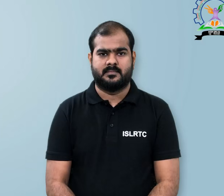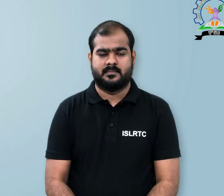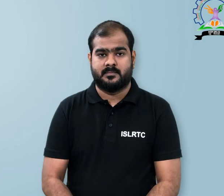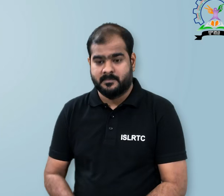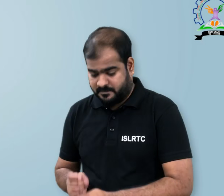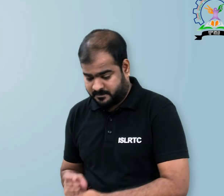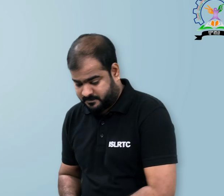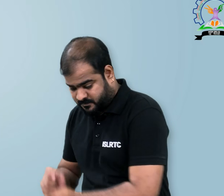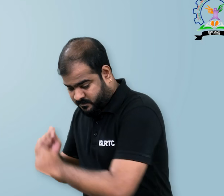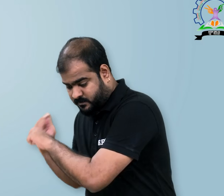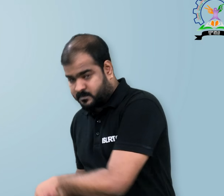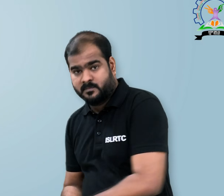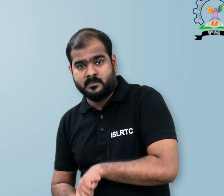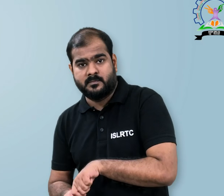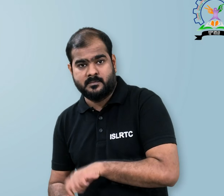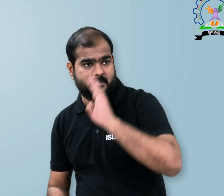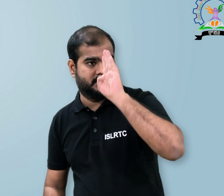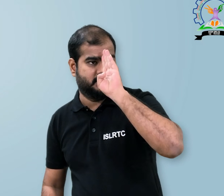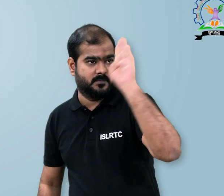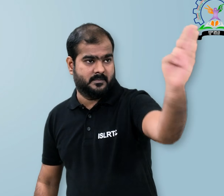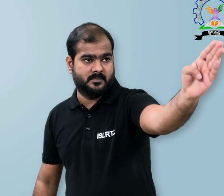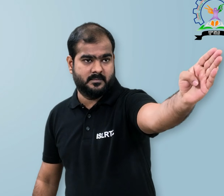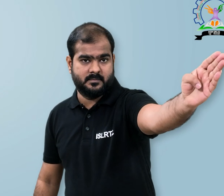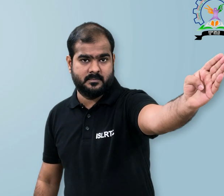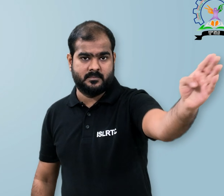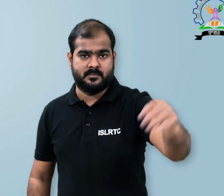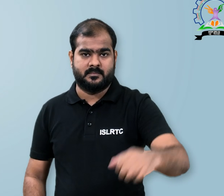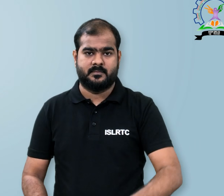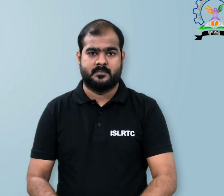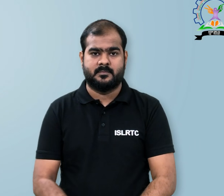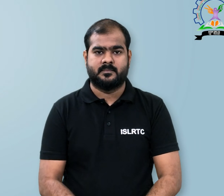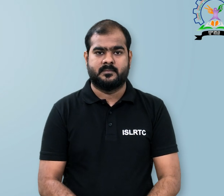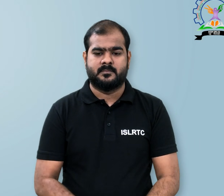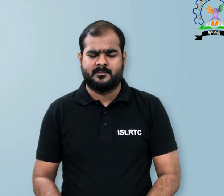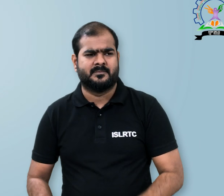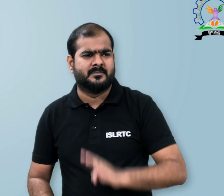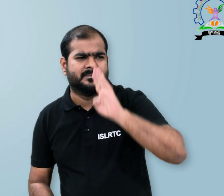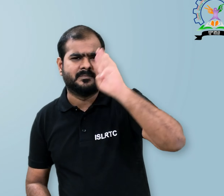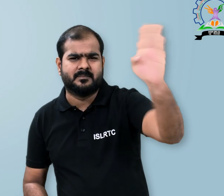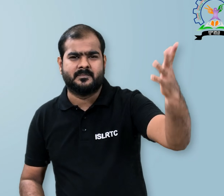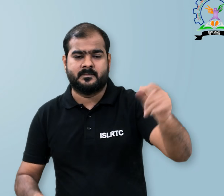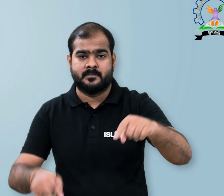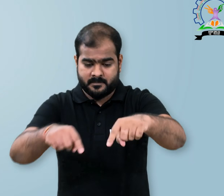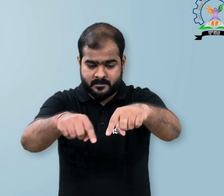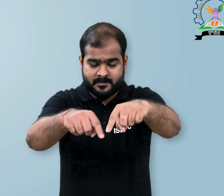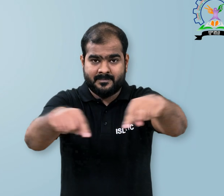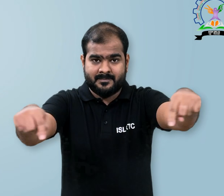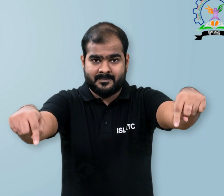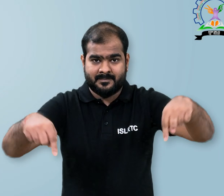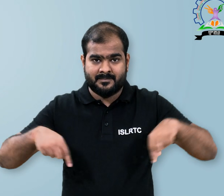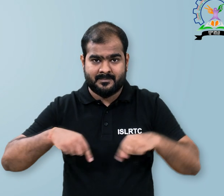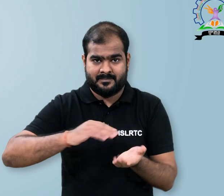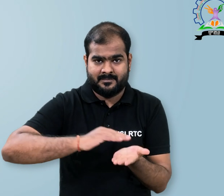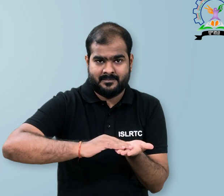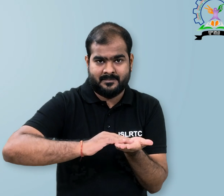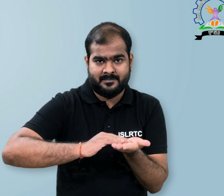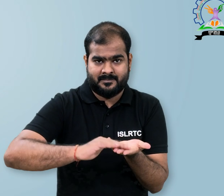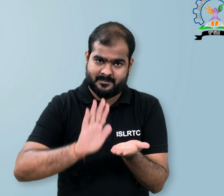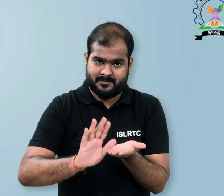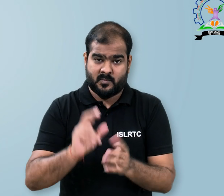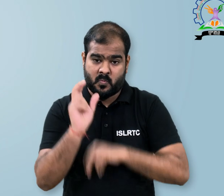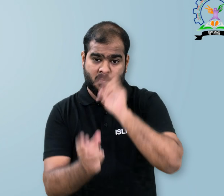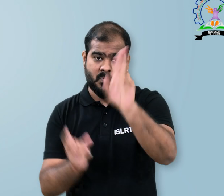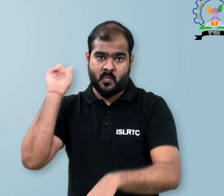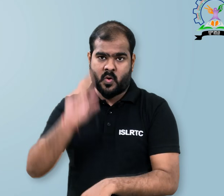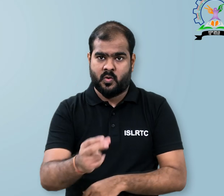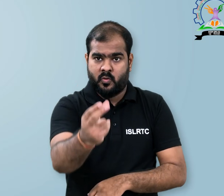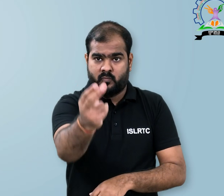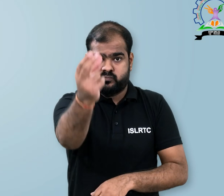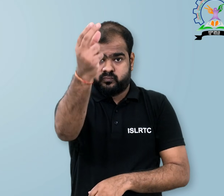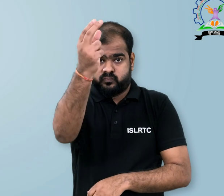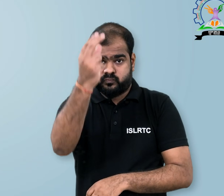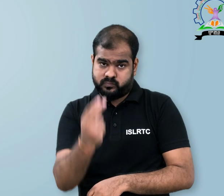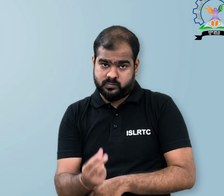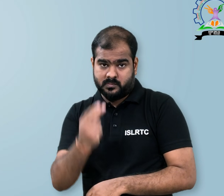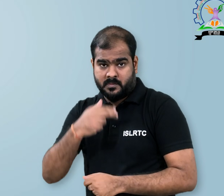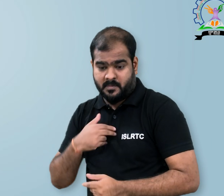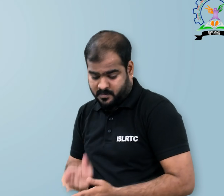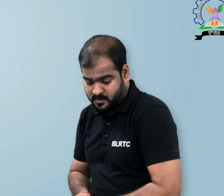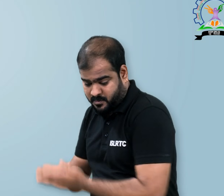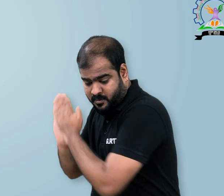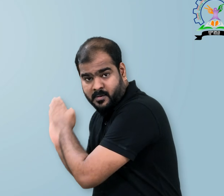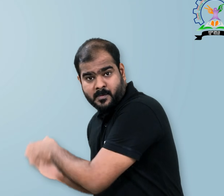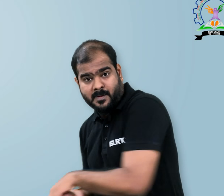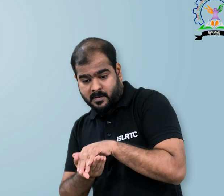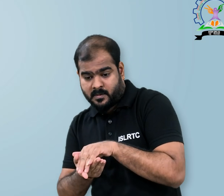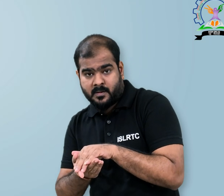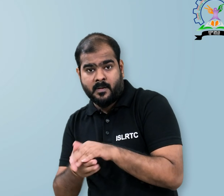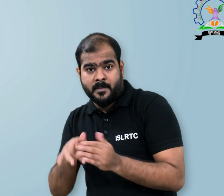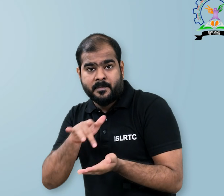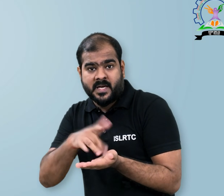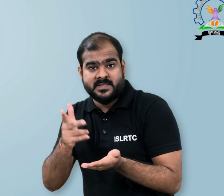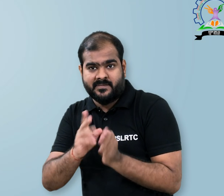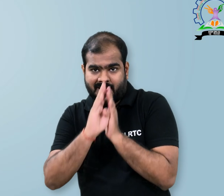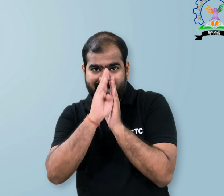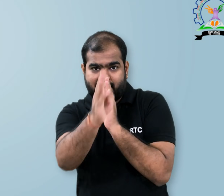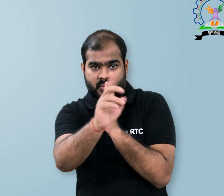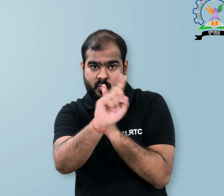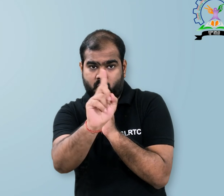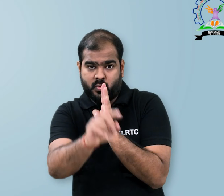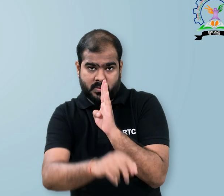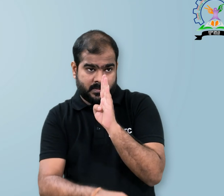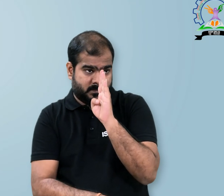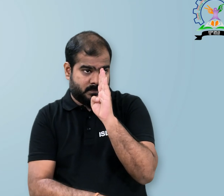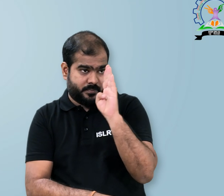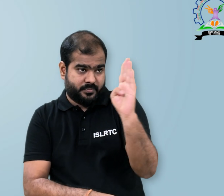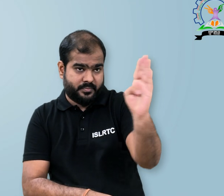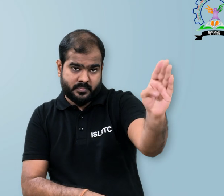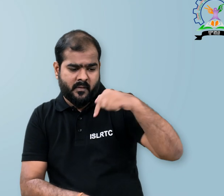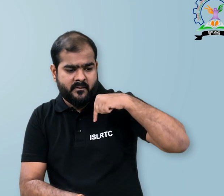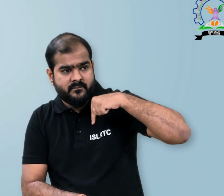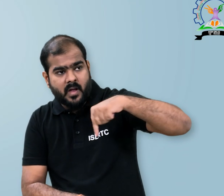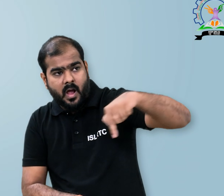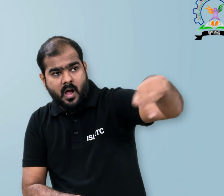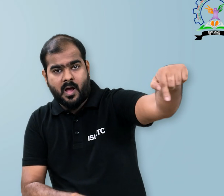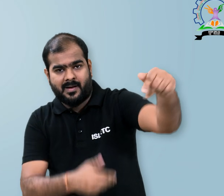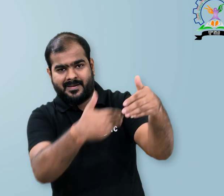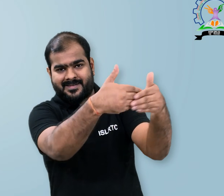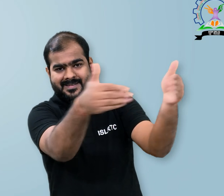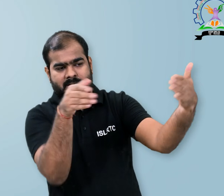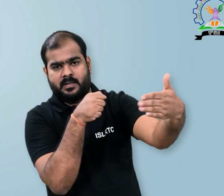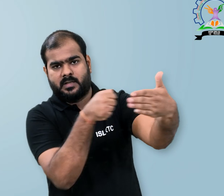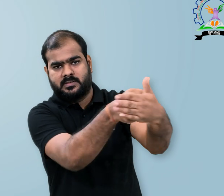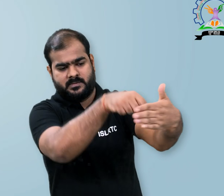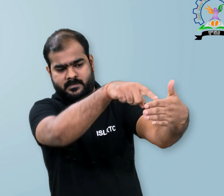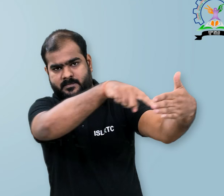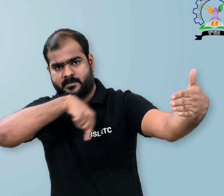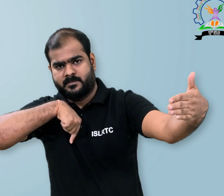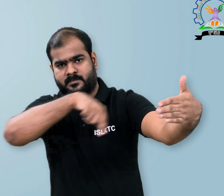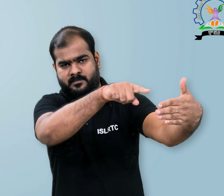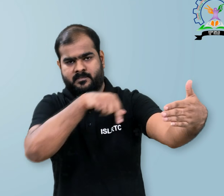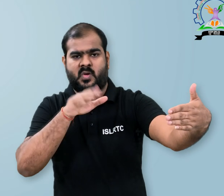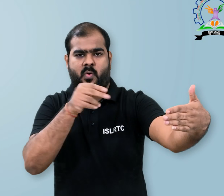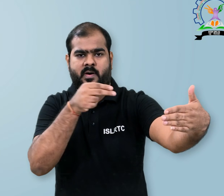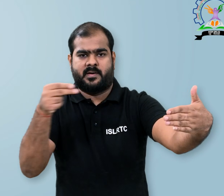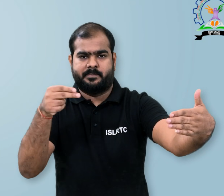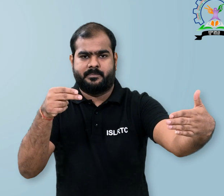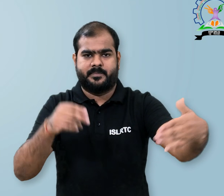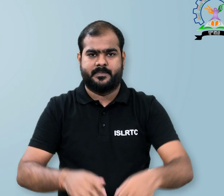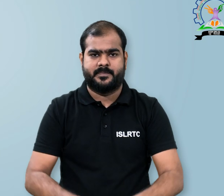Deep-mid wicket When fielder fields near the boundary e.g. Deep Mid-on, Deep Cover, Deep Third Man, etc.